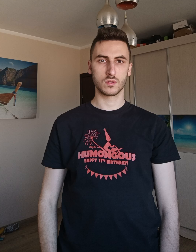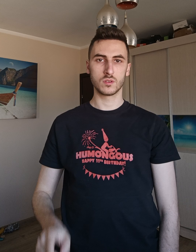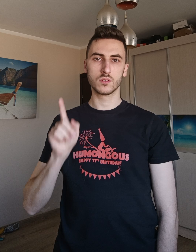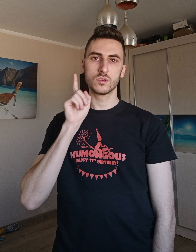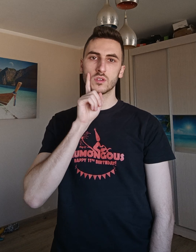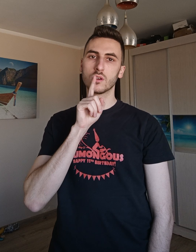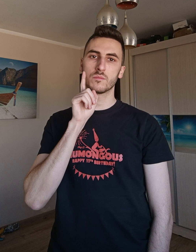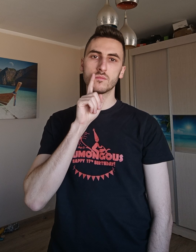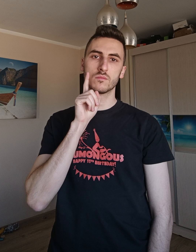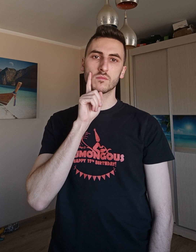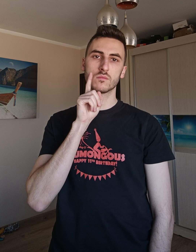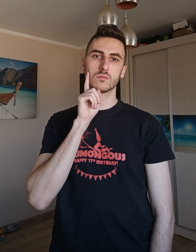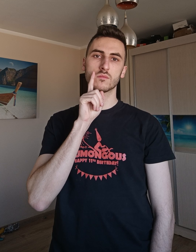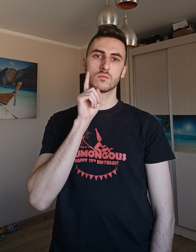שם